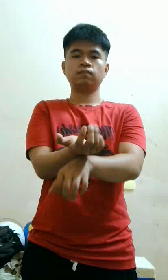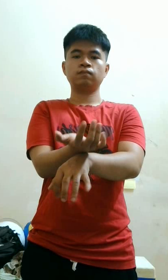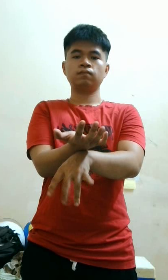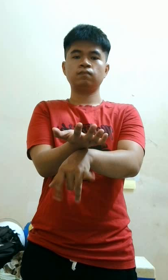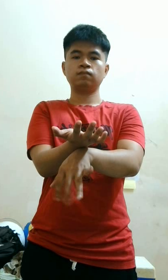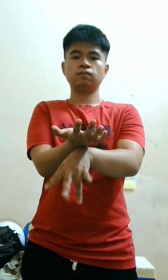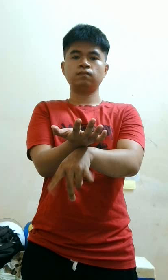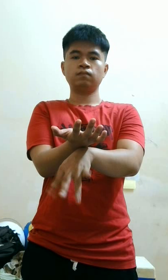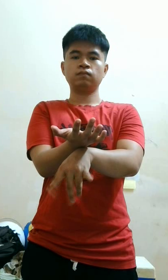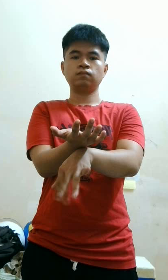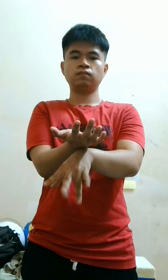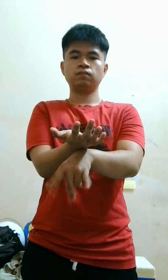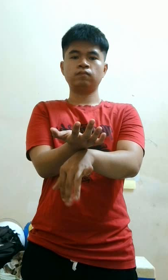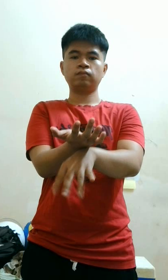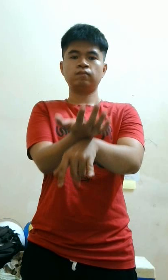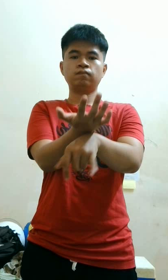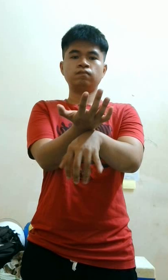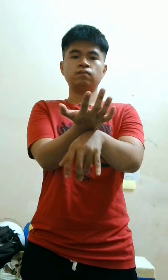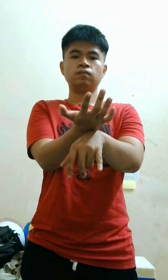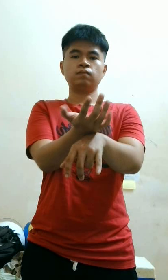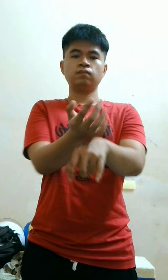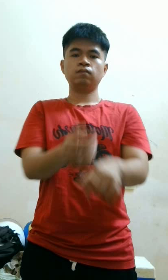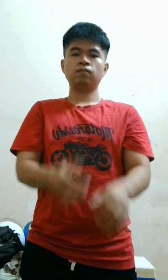ca phe